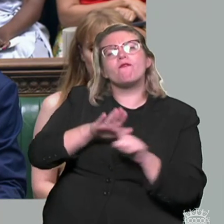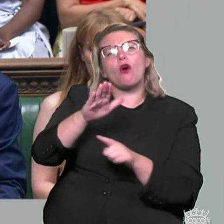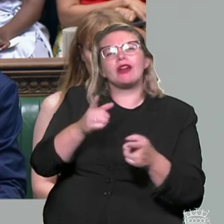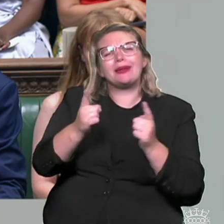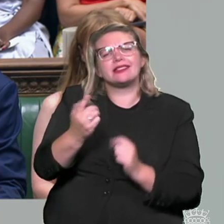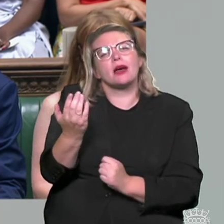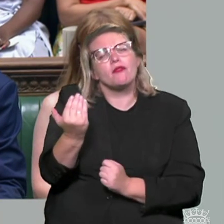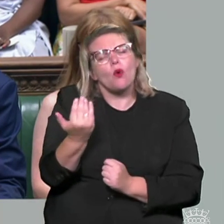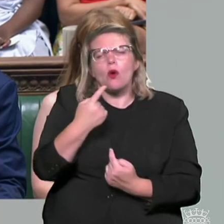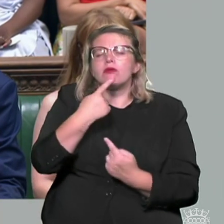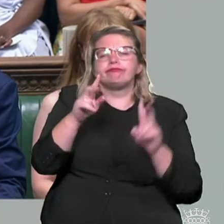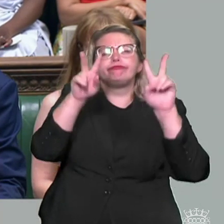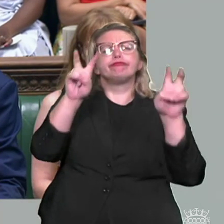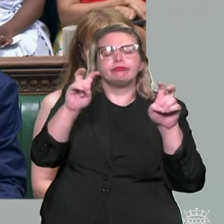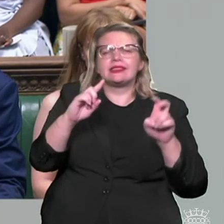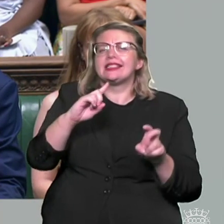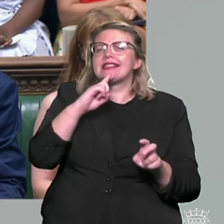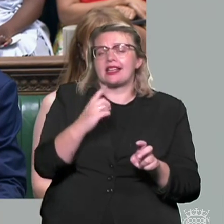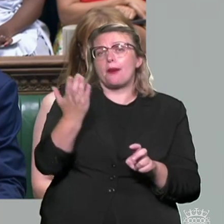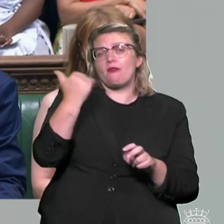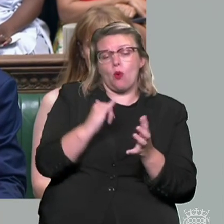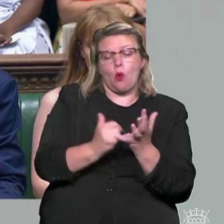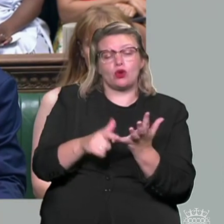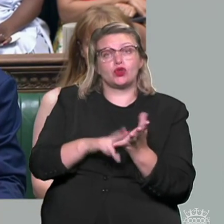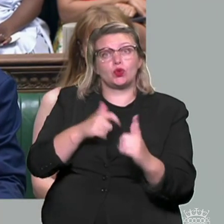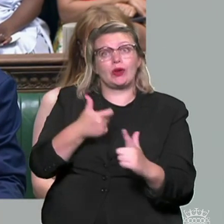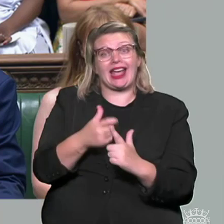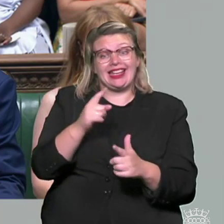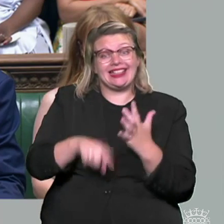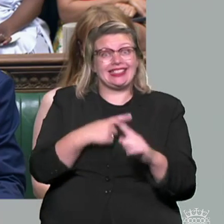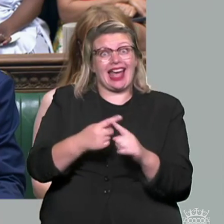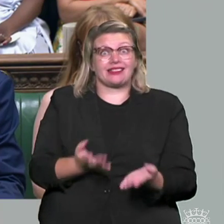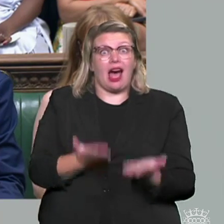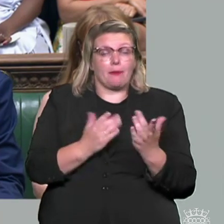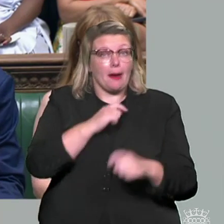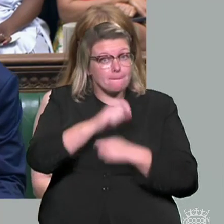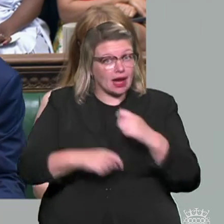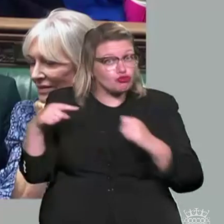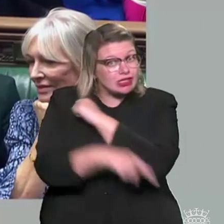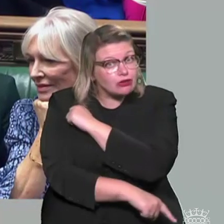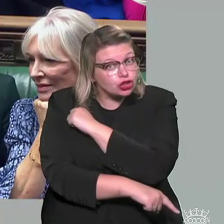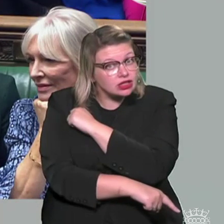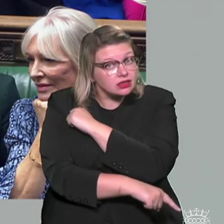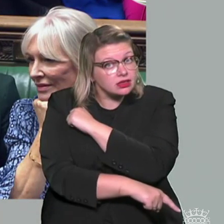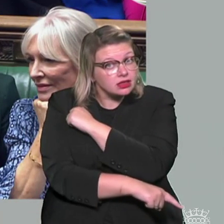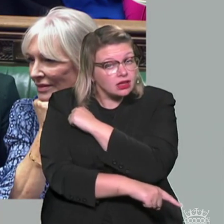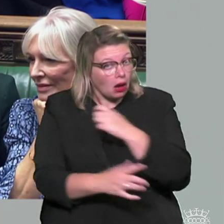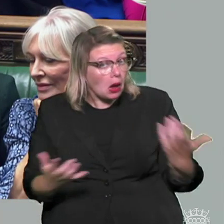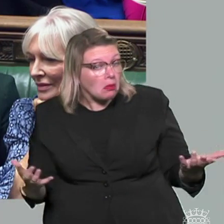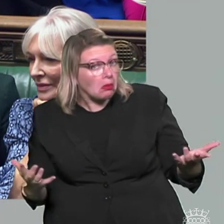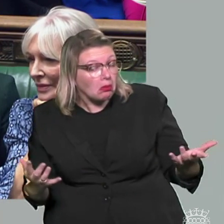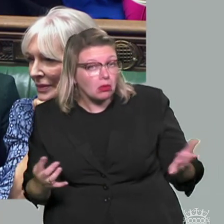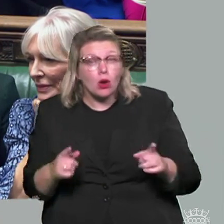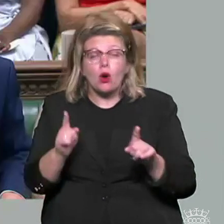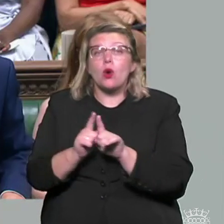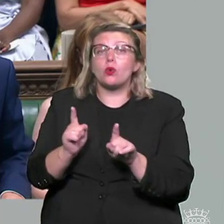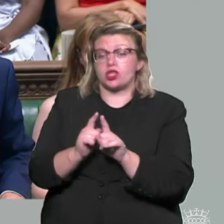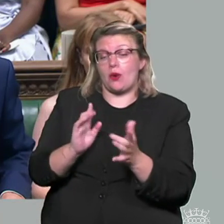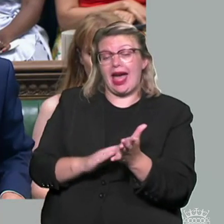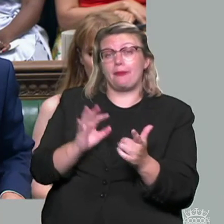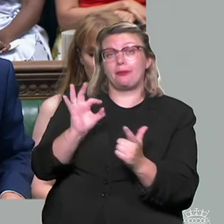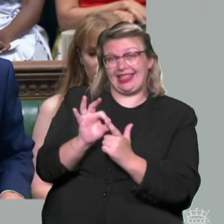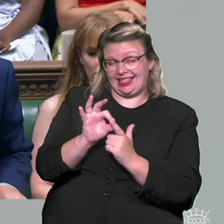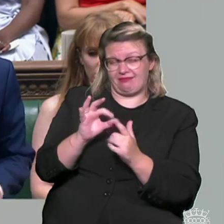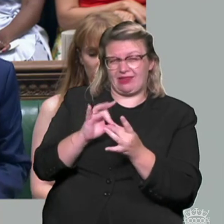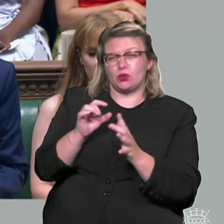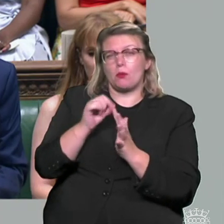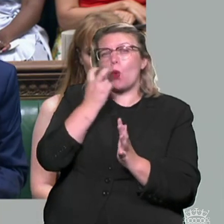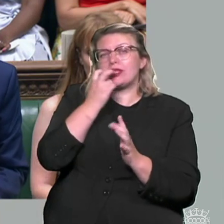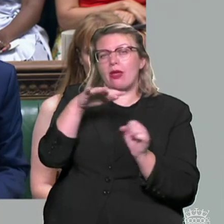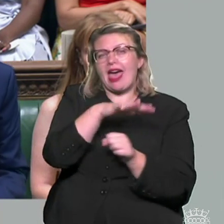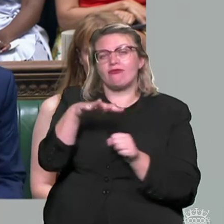She also said that the former Chancellor’s 15 tax rises are leading the country into recession—and the right honourable Member for Portsmouth North was even more scathing.